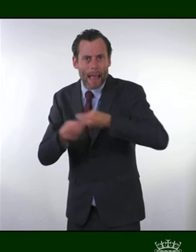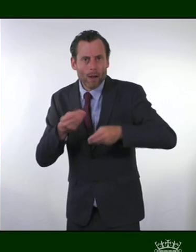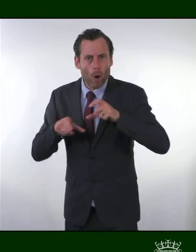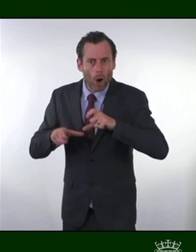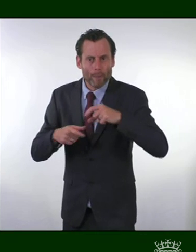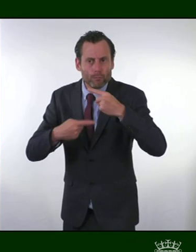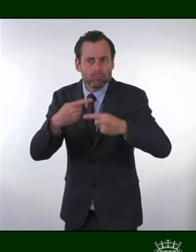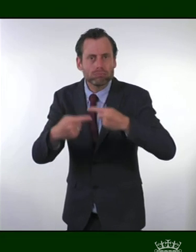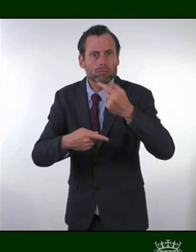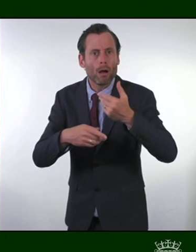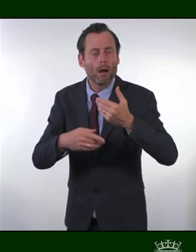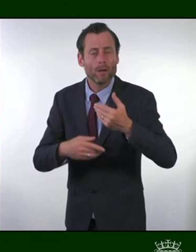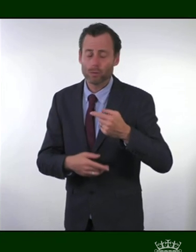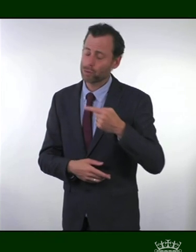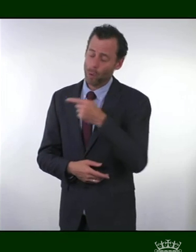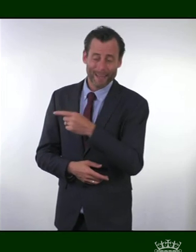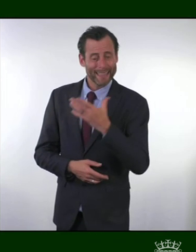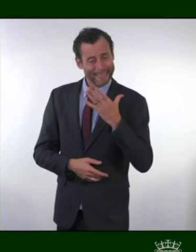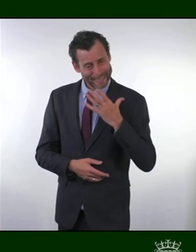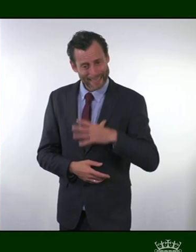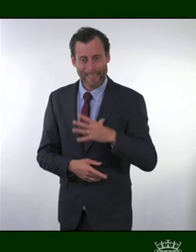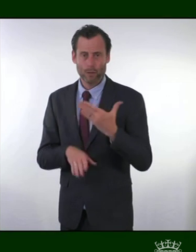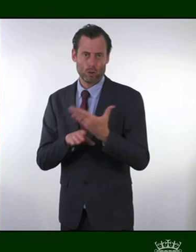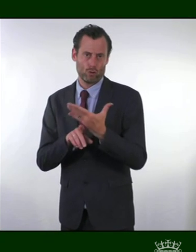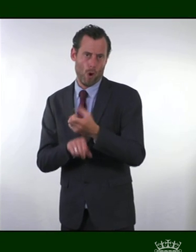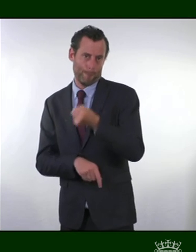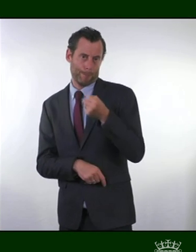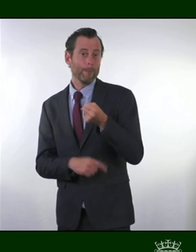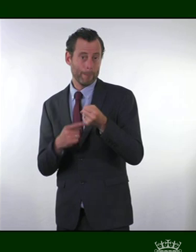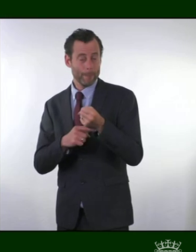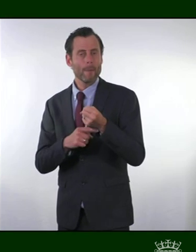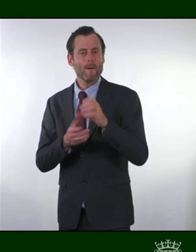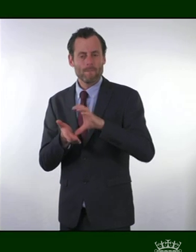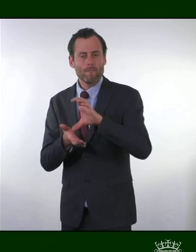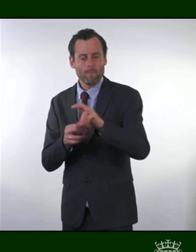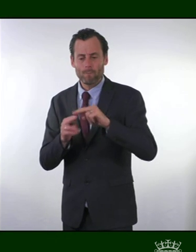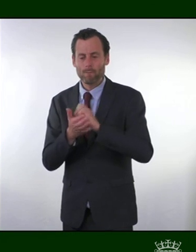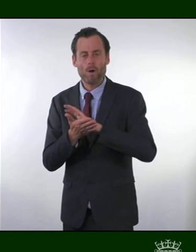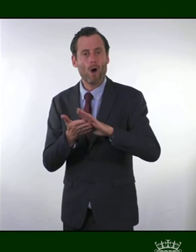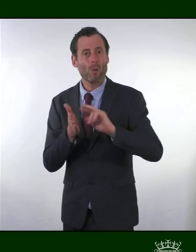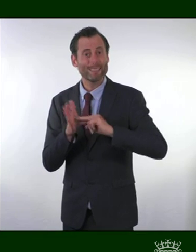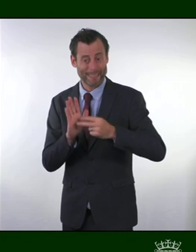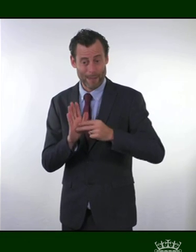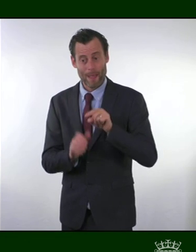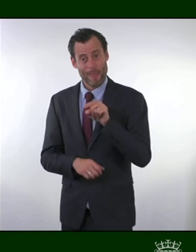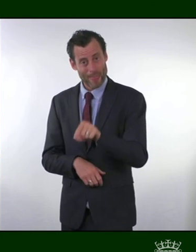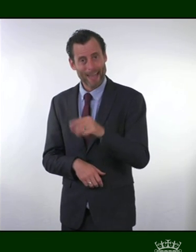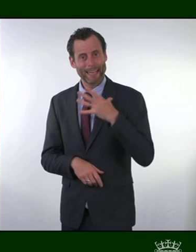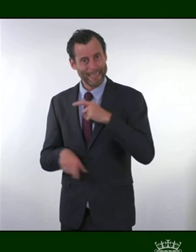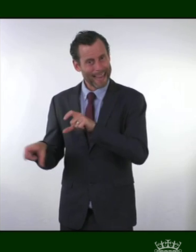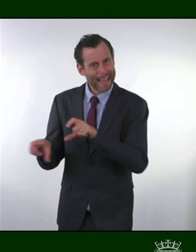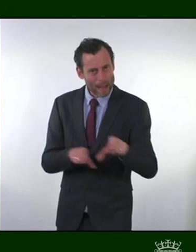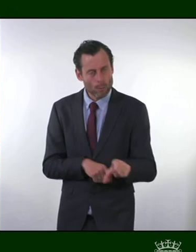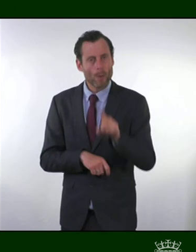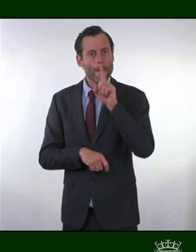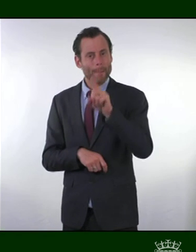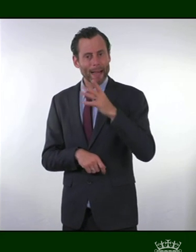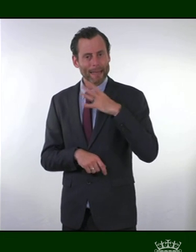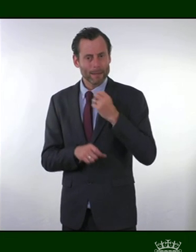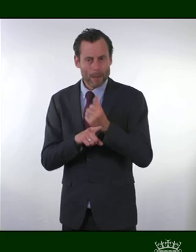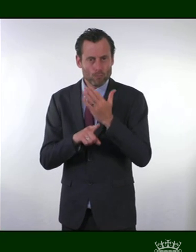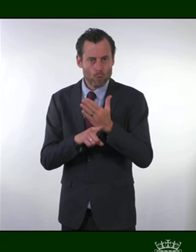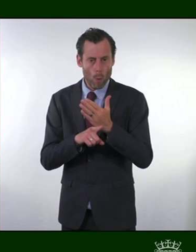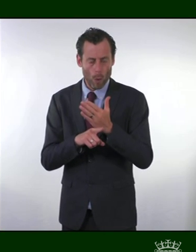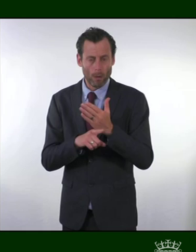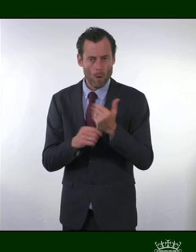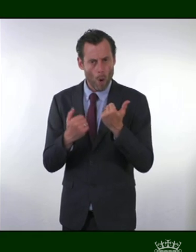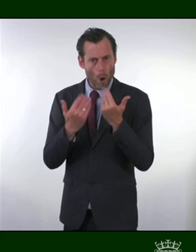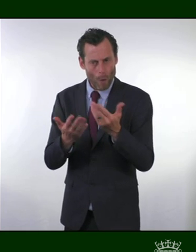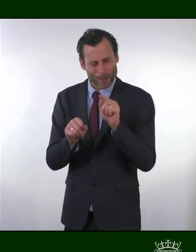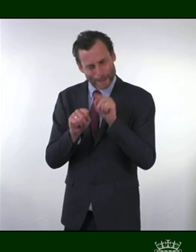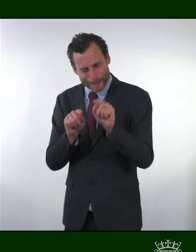Failure to do so—to make the job retention and self-employed schemes more targeted and focused and to support viable businesses—is driving up unemployment in this country.